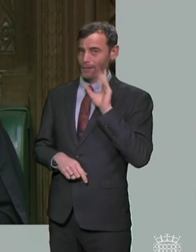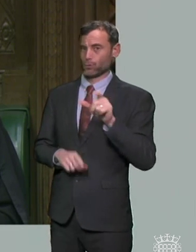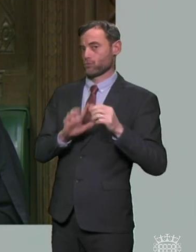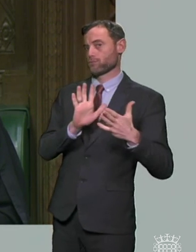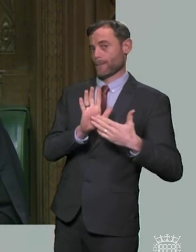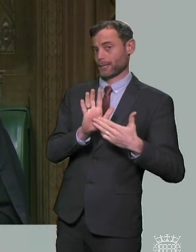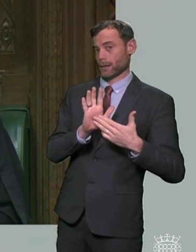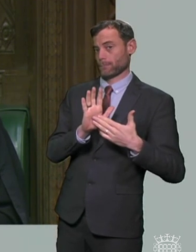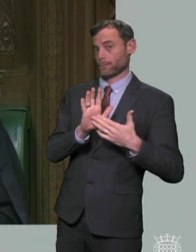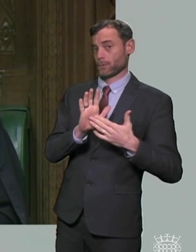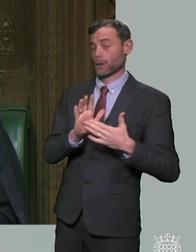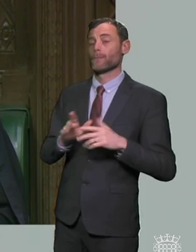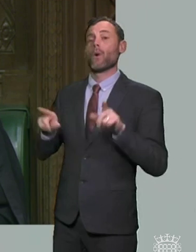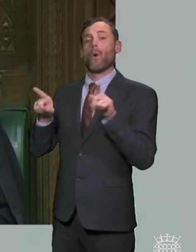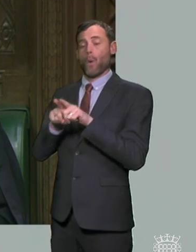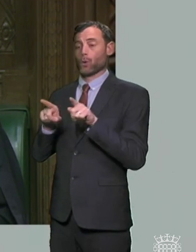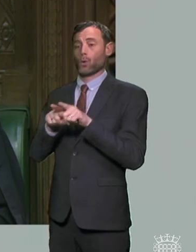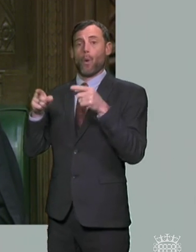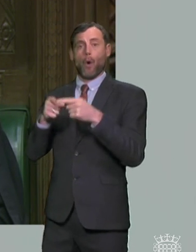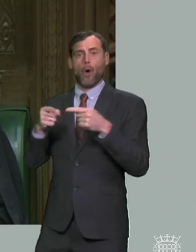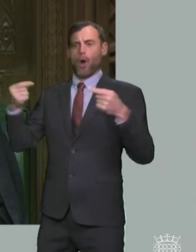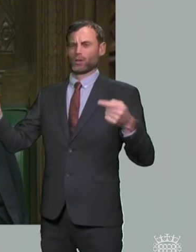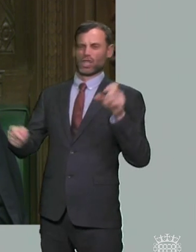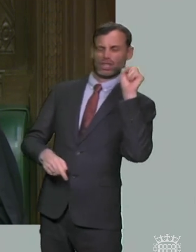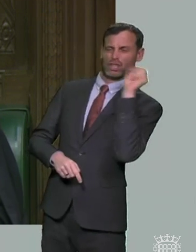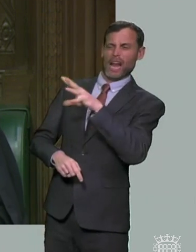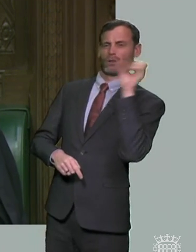I certainly do not want the Leader of the Opposition to be shouted down.